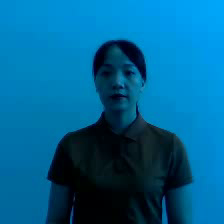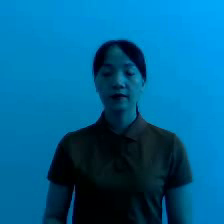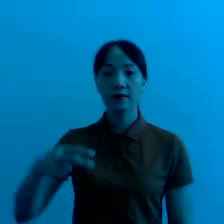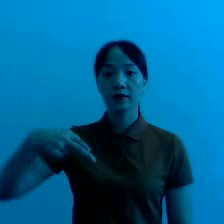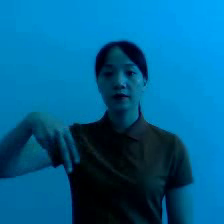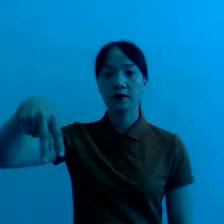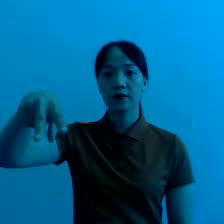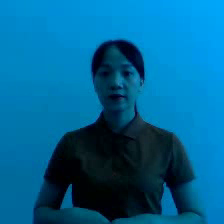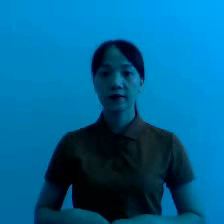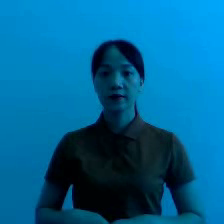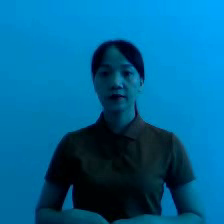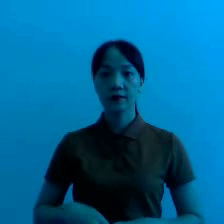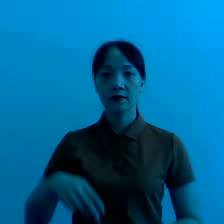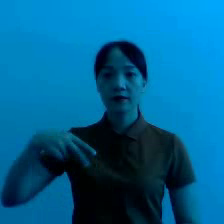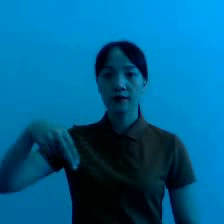Đi